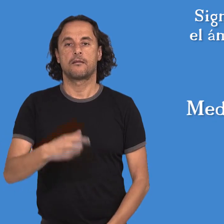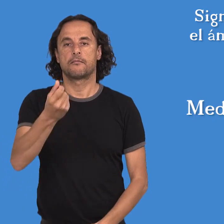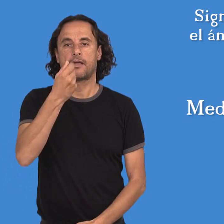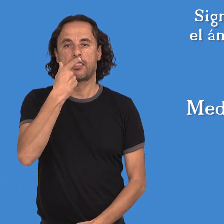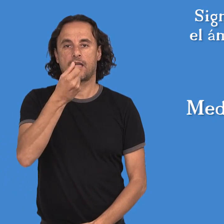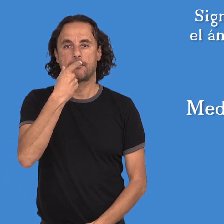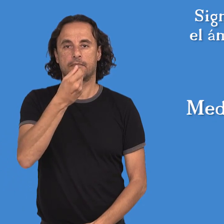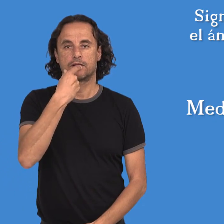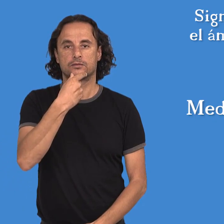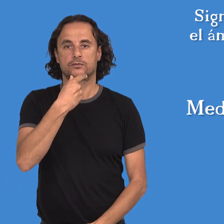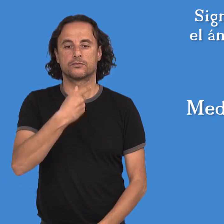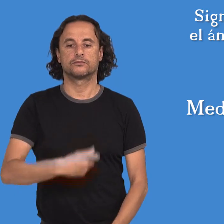droga